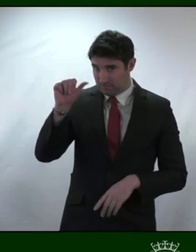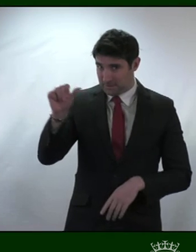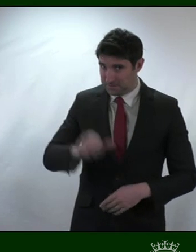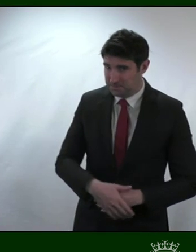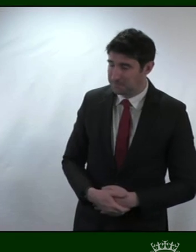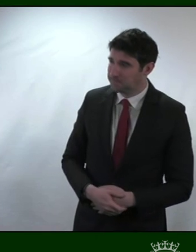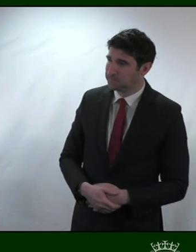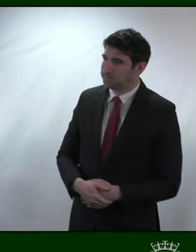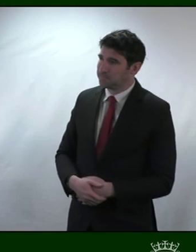Will the Prime Minister join